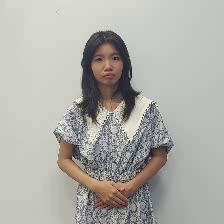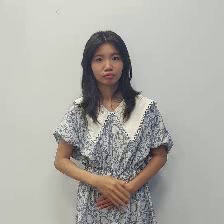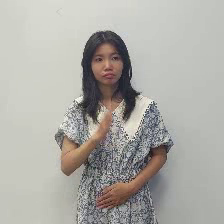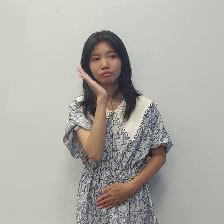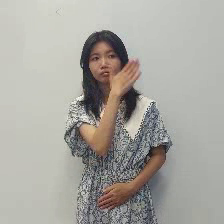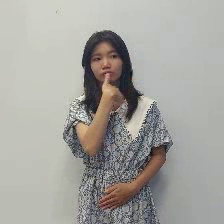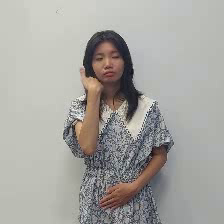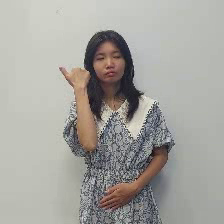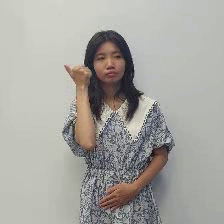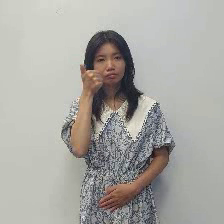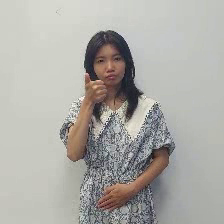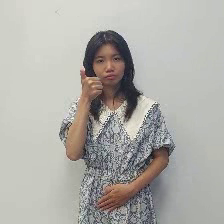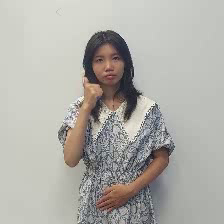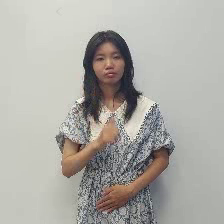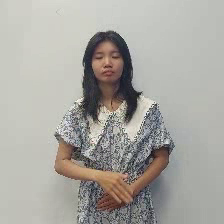Đẹp